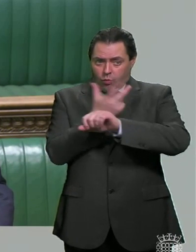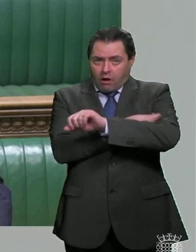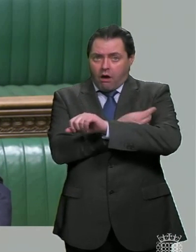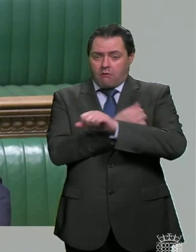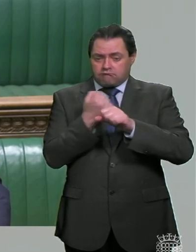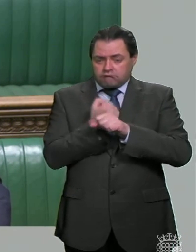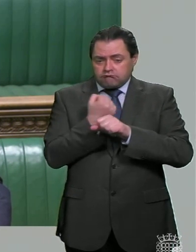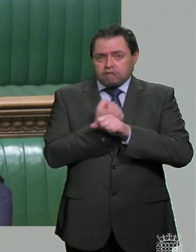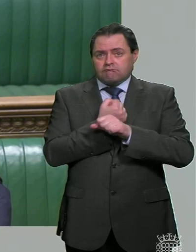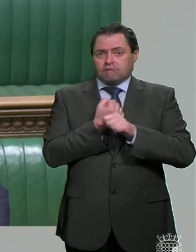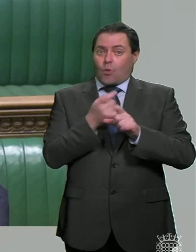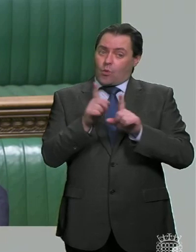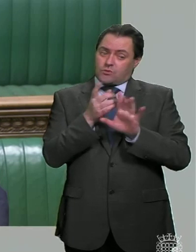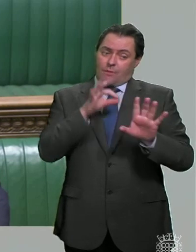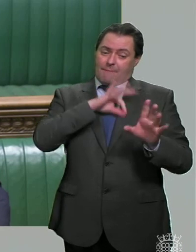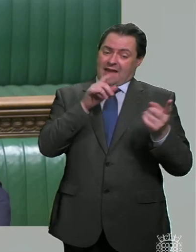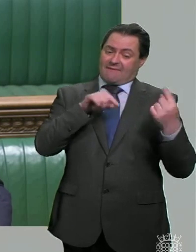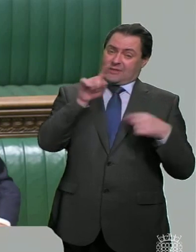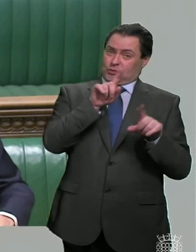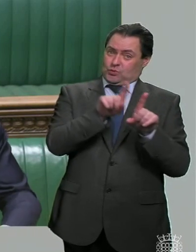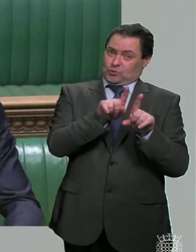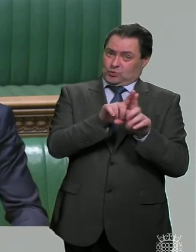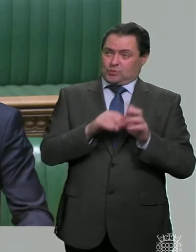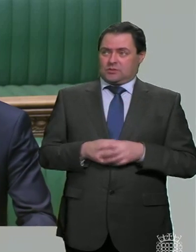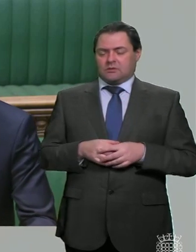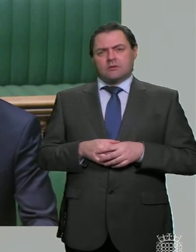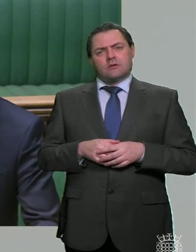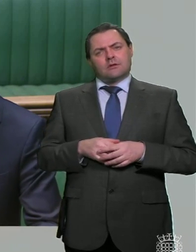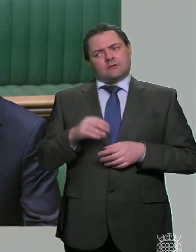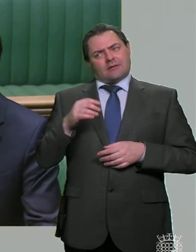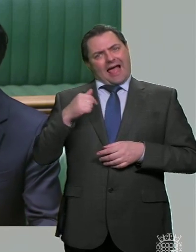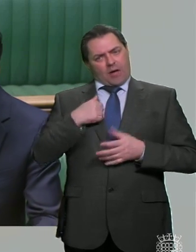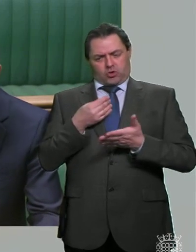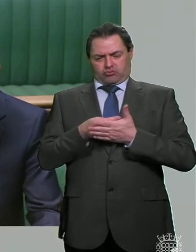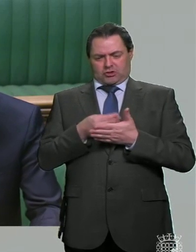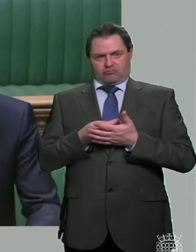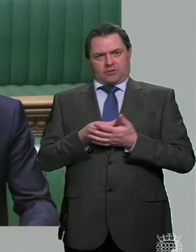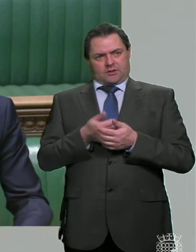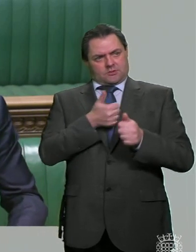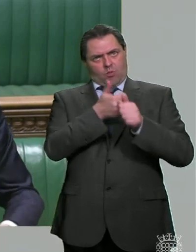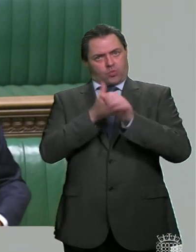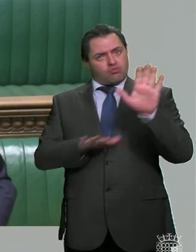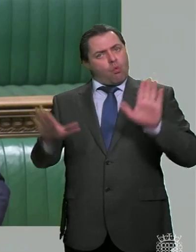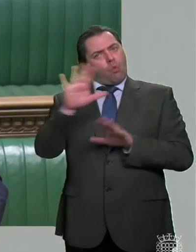Central to that has been a Treasury that acts for the whole United Kingdom.